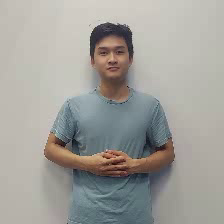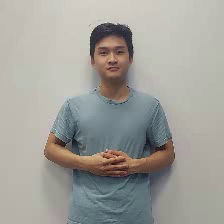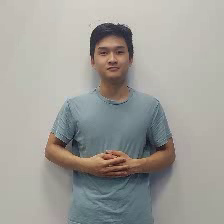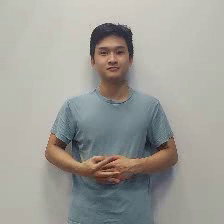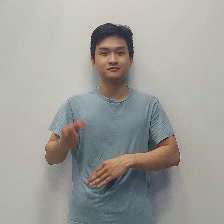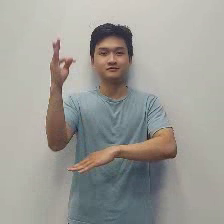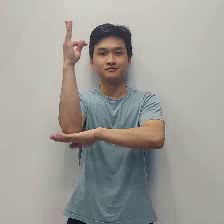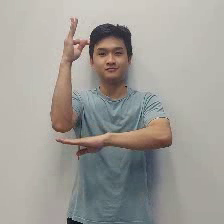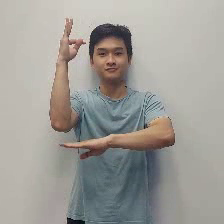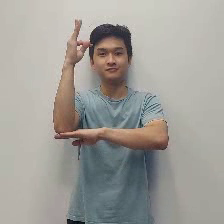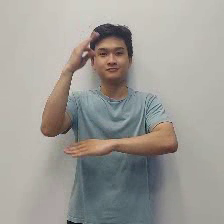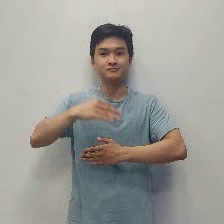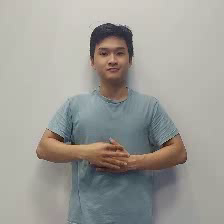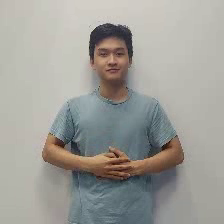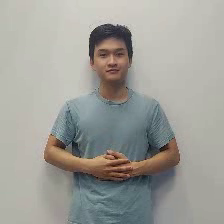Trưa